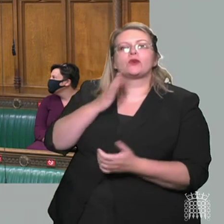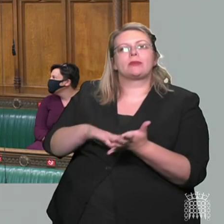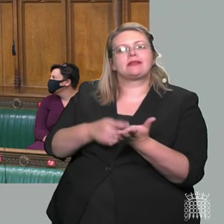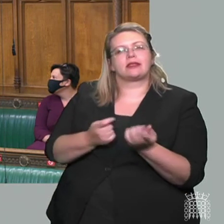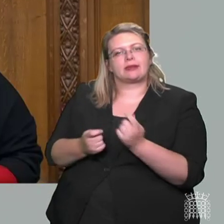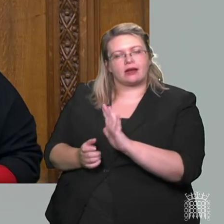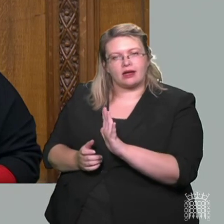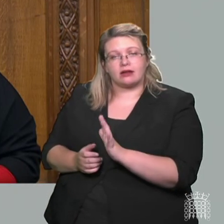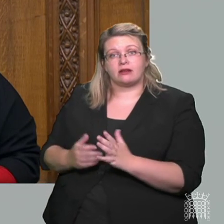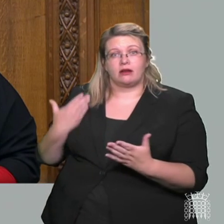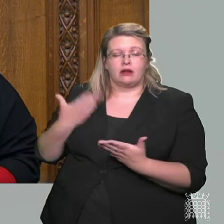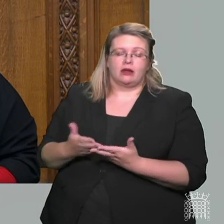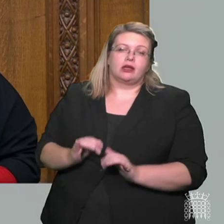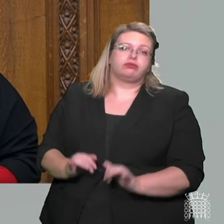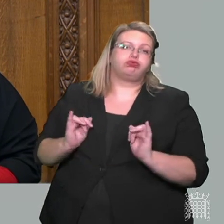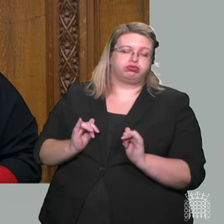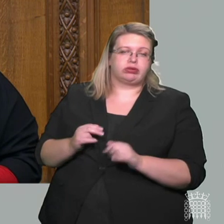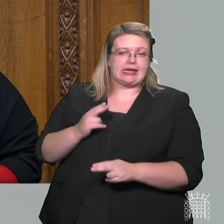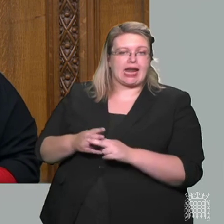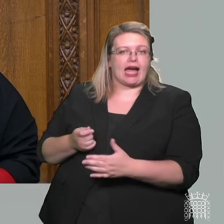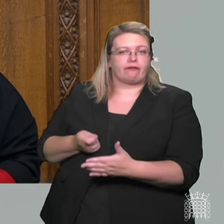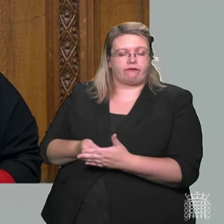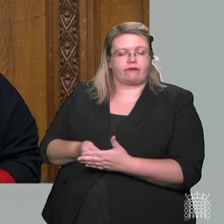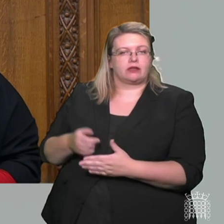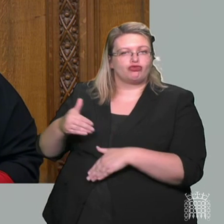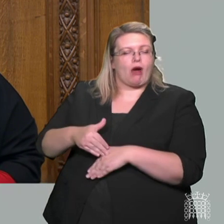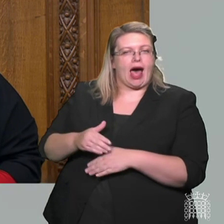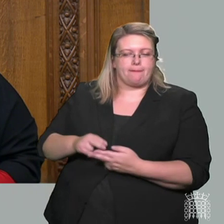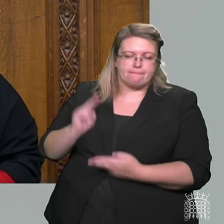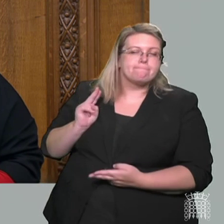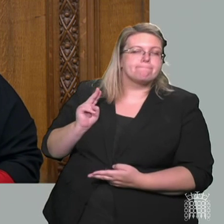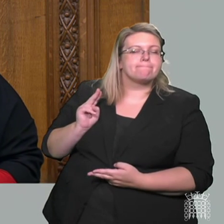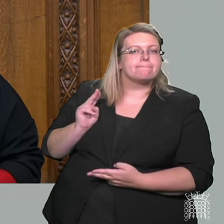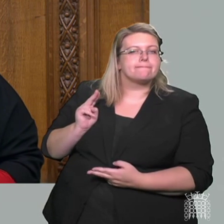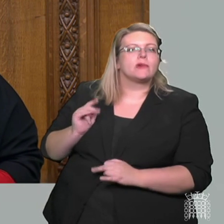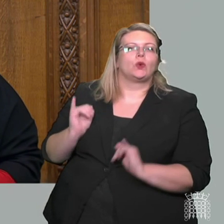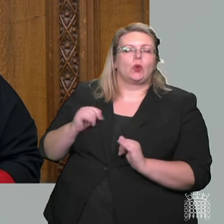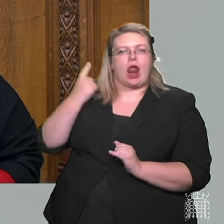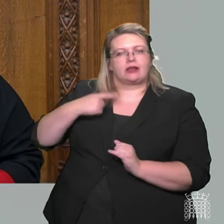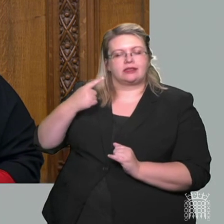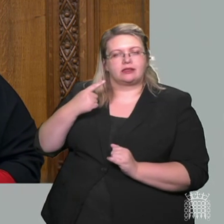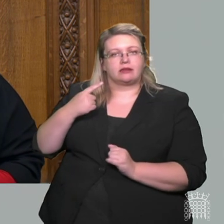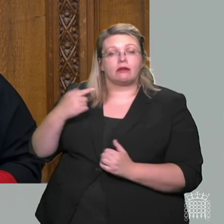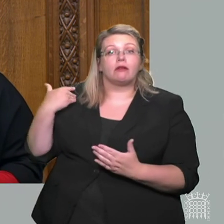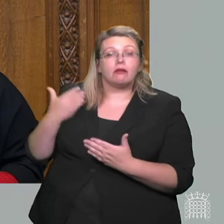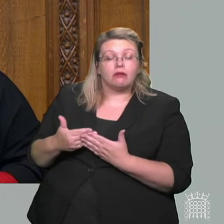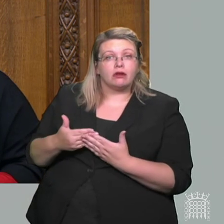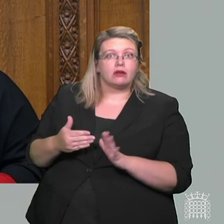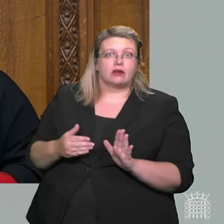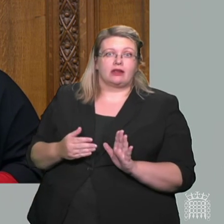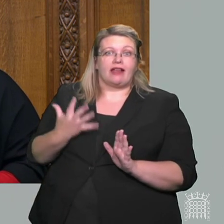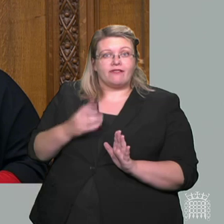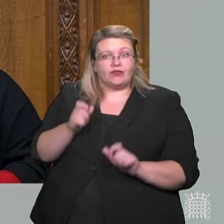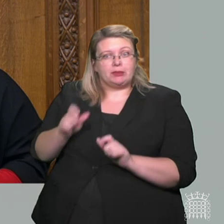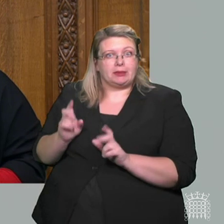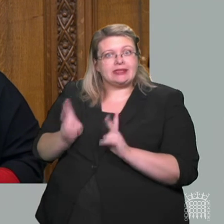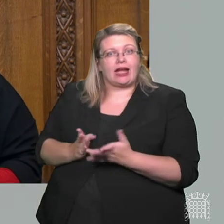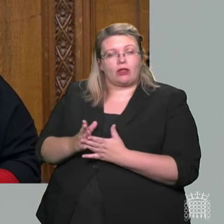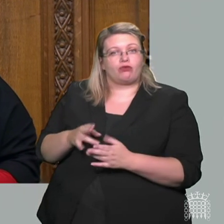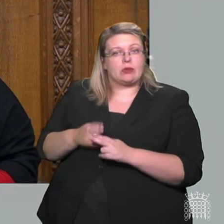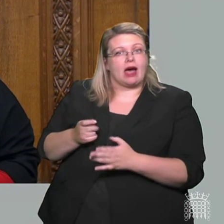We are experiencing a knife crime epidemic in London. As many as 50 people have been killed by knife crime in our city, and a staggering 17 of these were young people